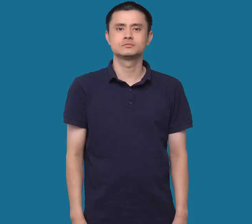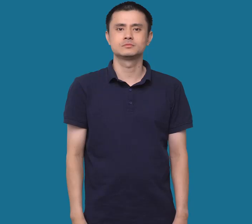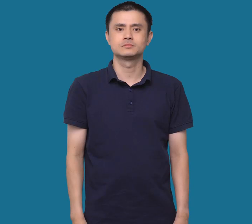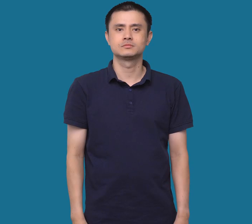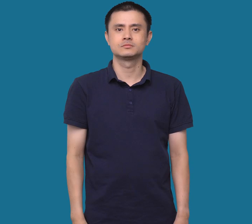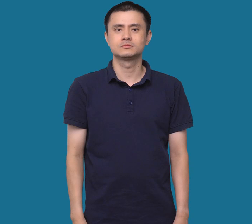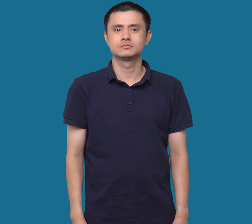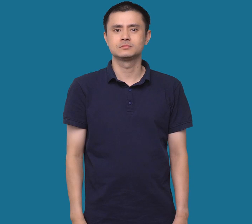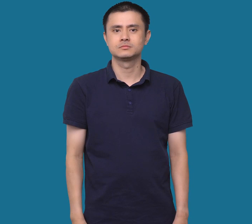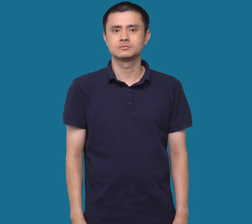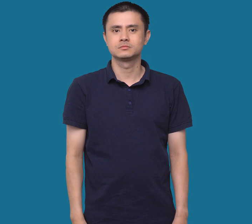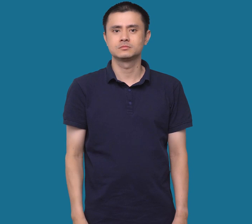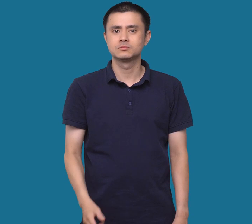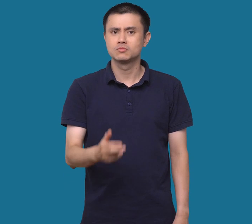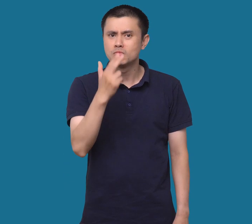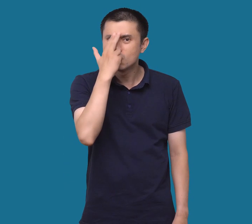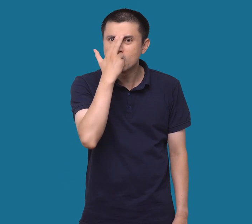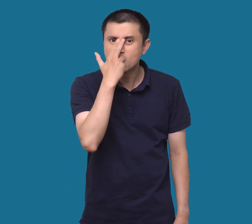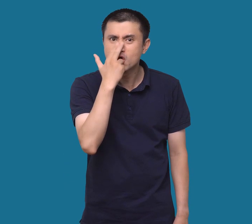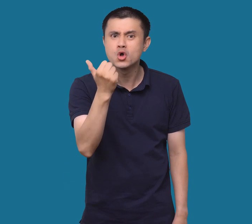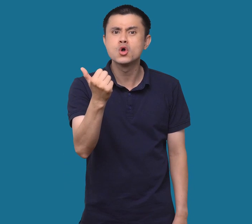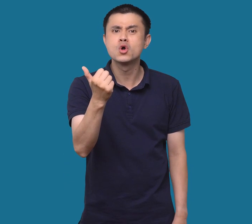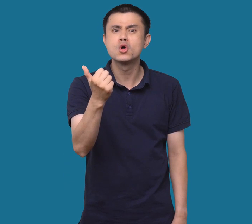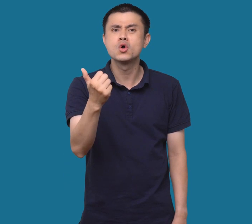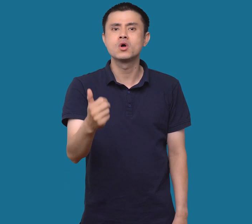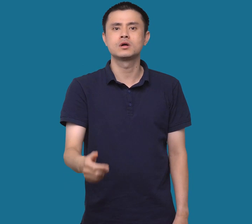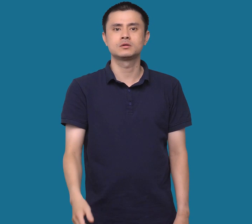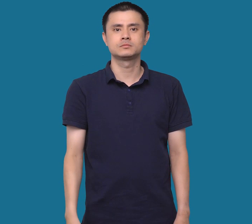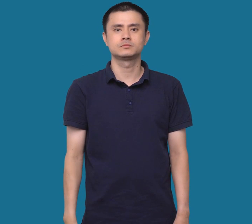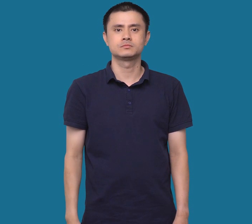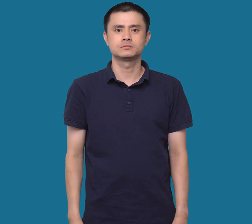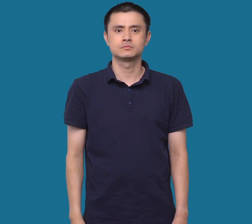muốn